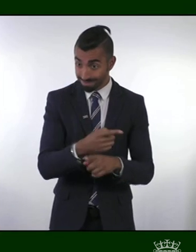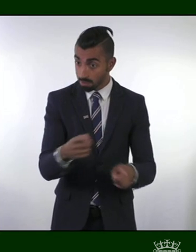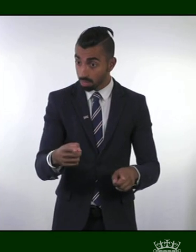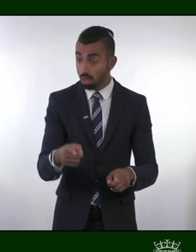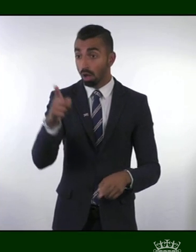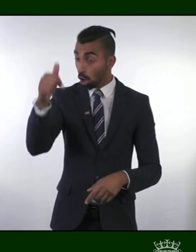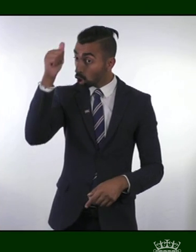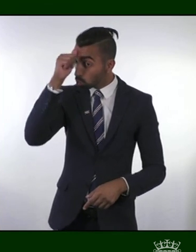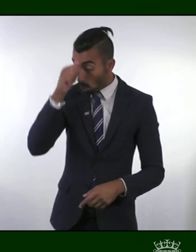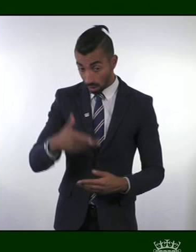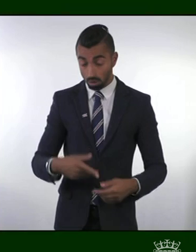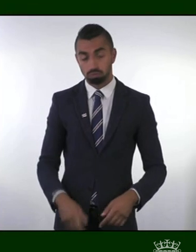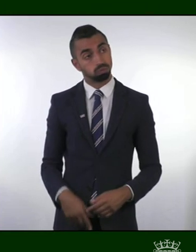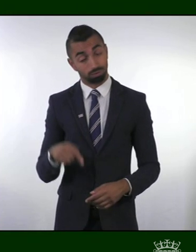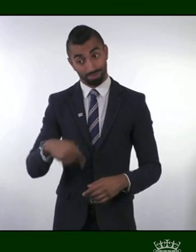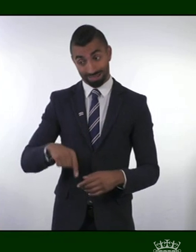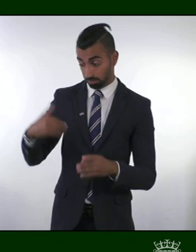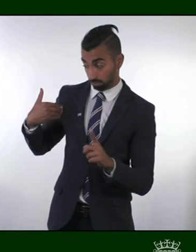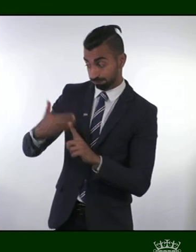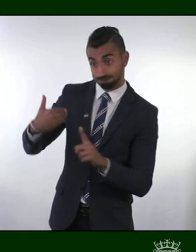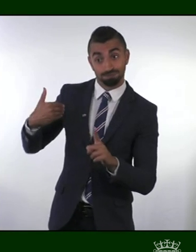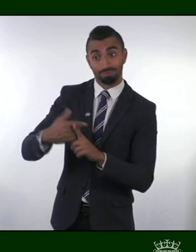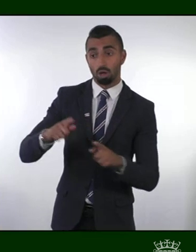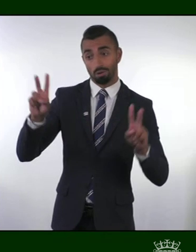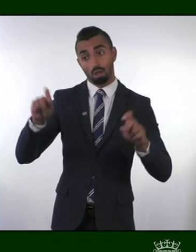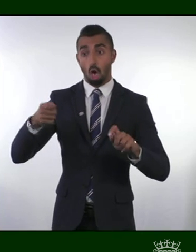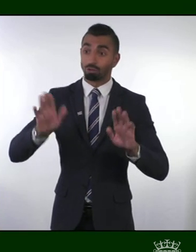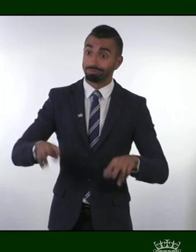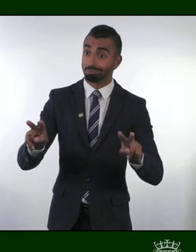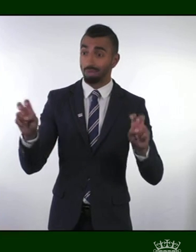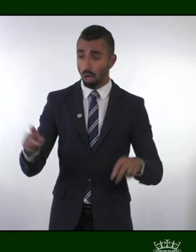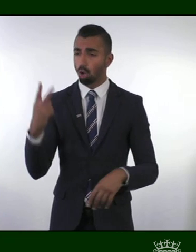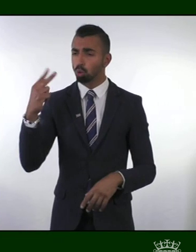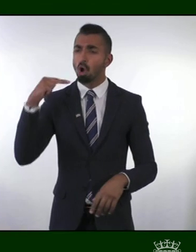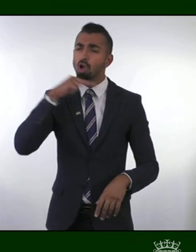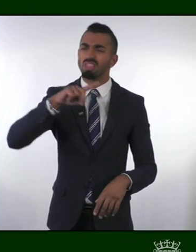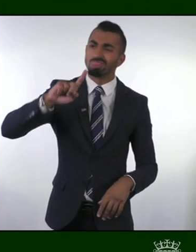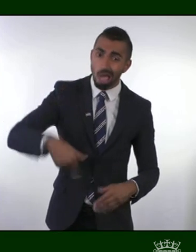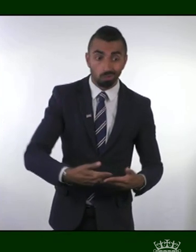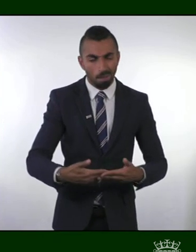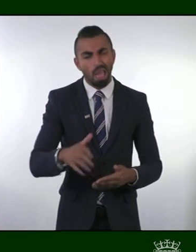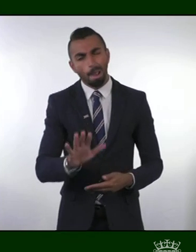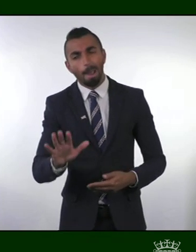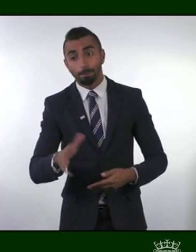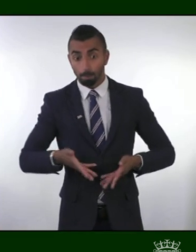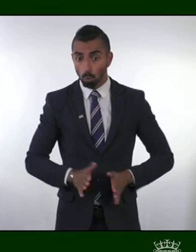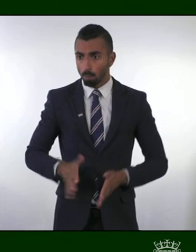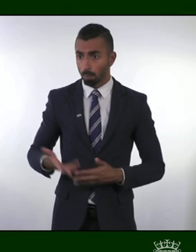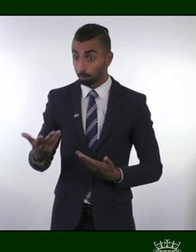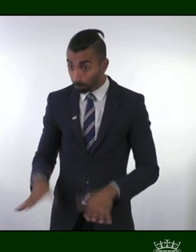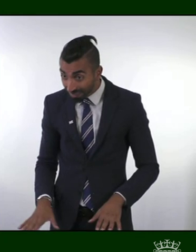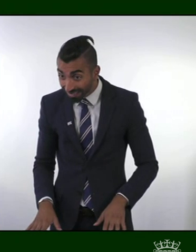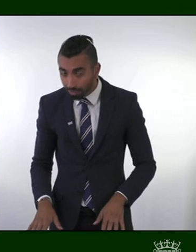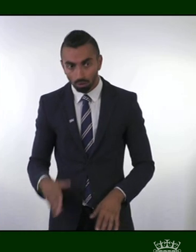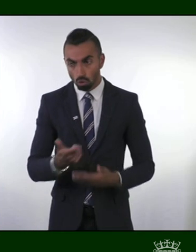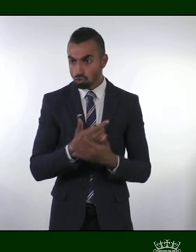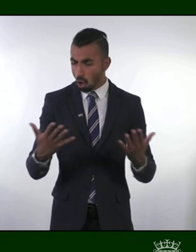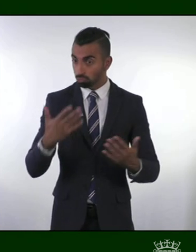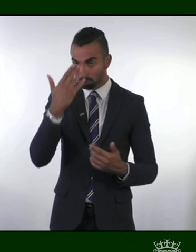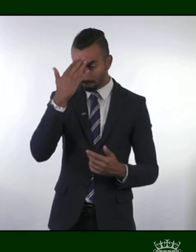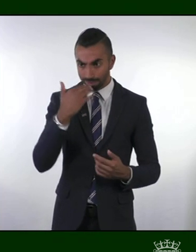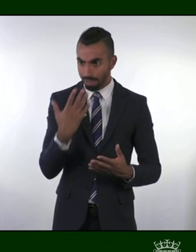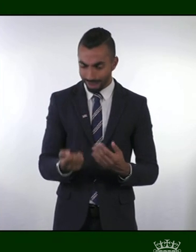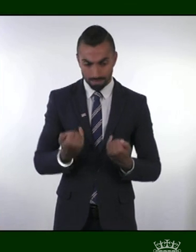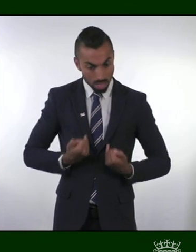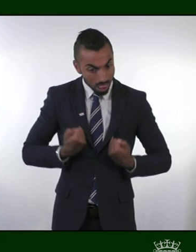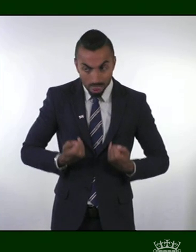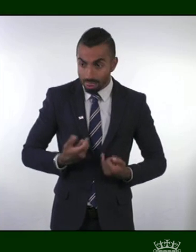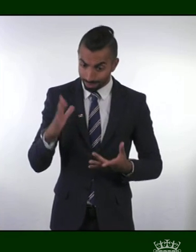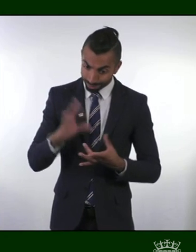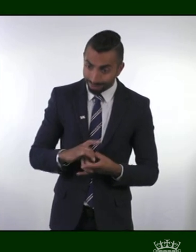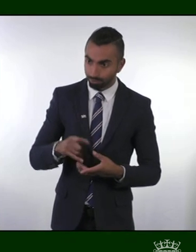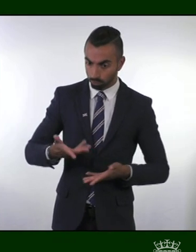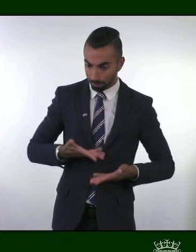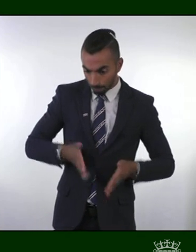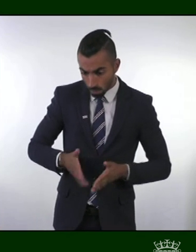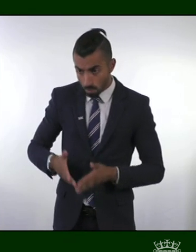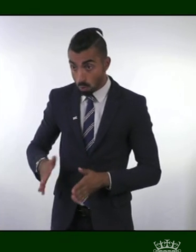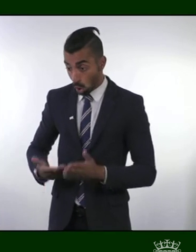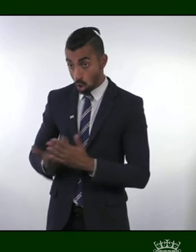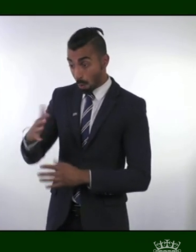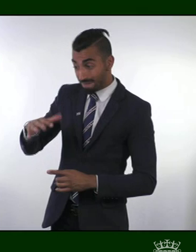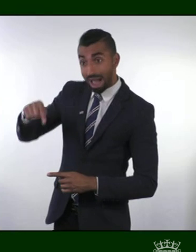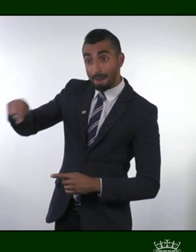Some 200,000 babies have been born during lockdown and we have seen a higher incidence of perinatal mental illness, with new parents unable to access extended family support and health visitors.